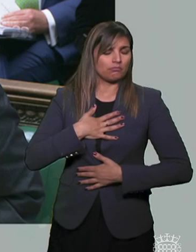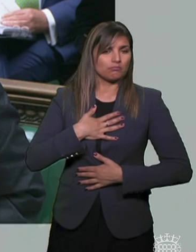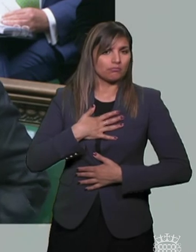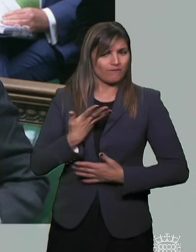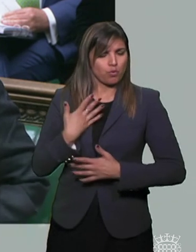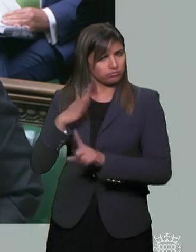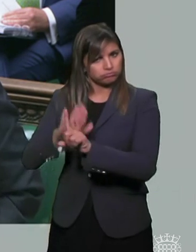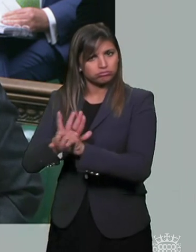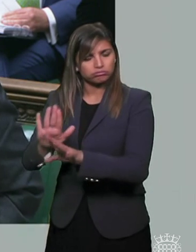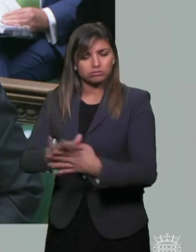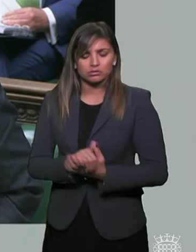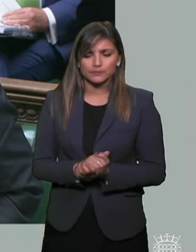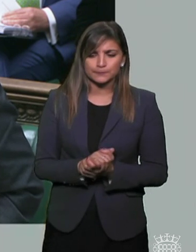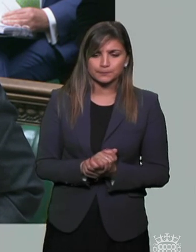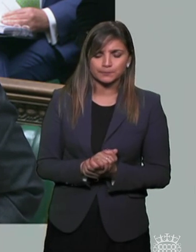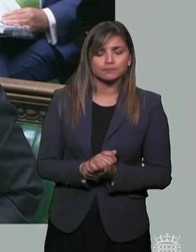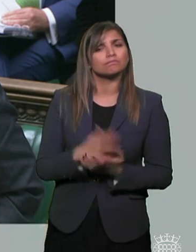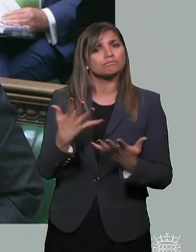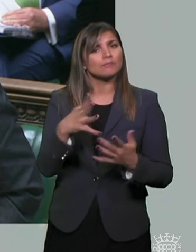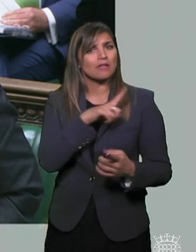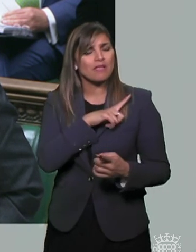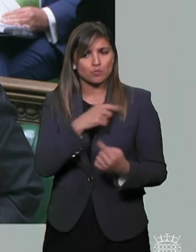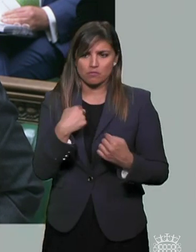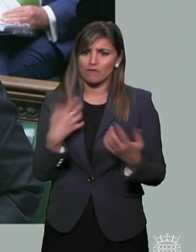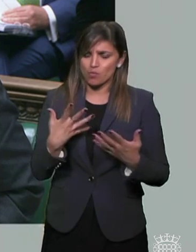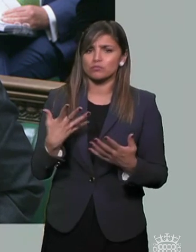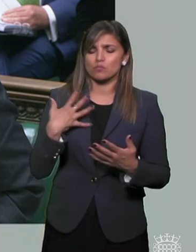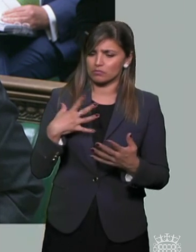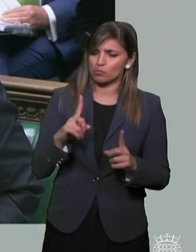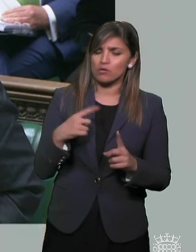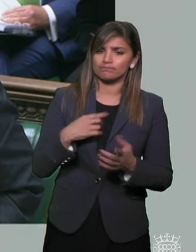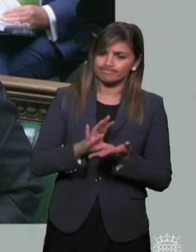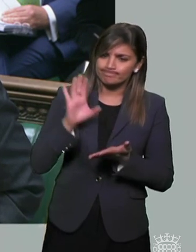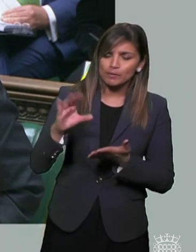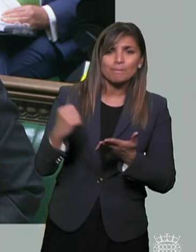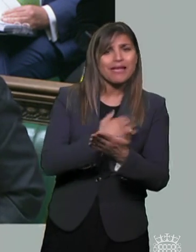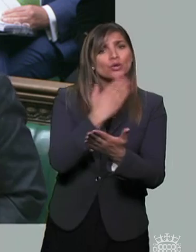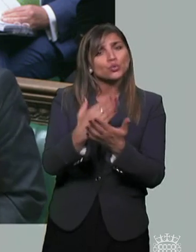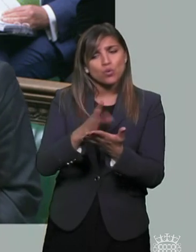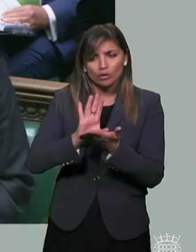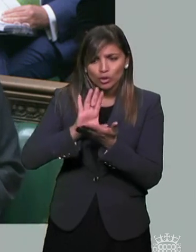That is one the reasons why I want to make sure that we do invest enough in this.